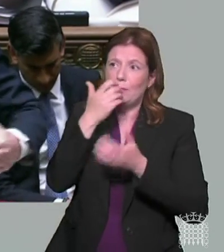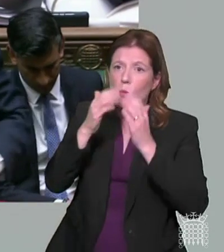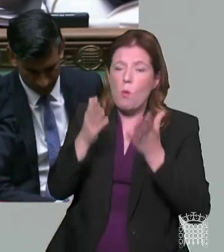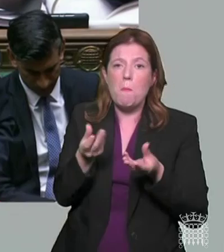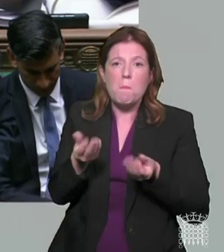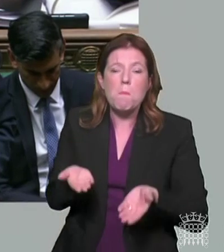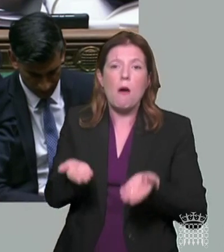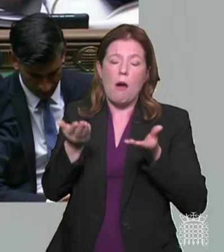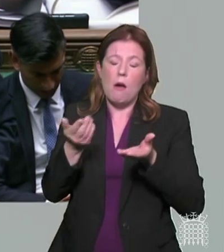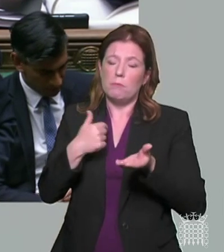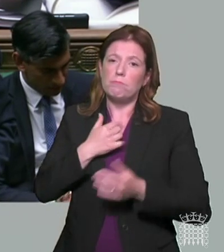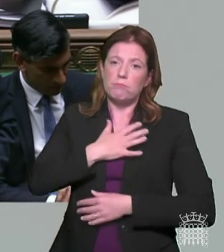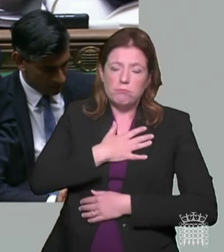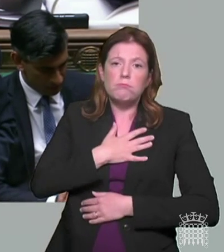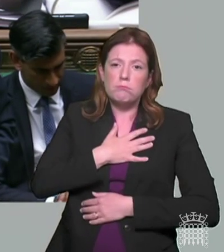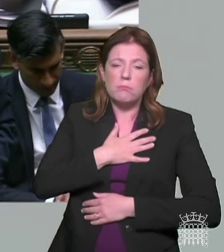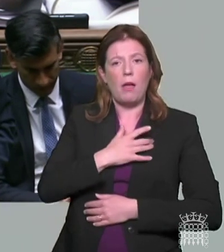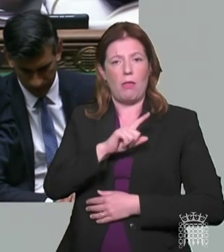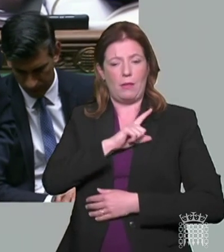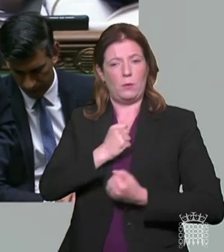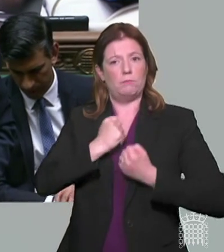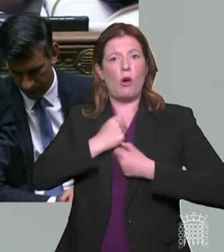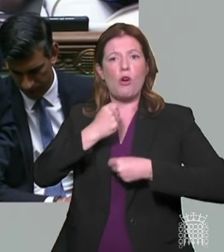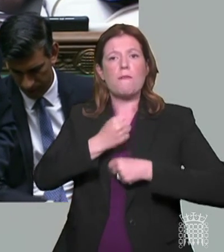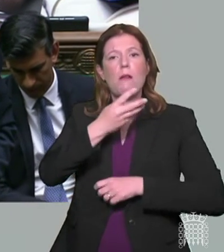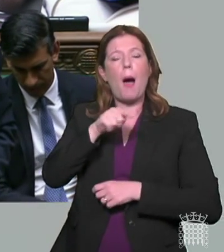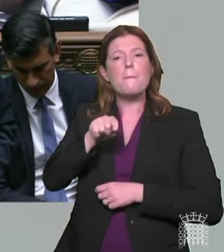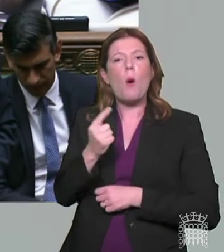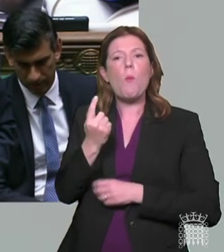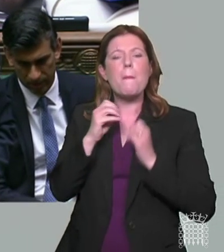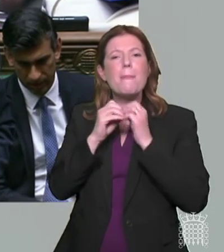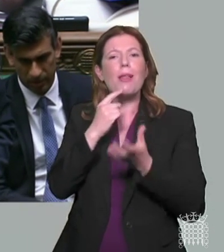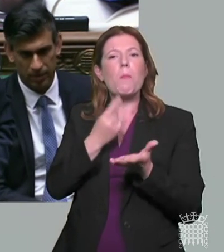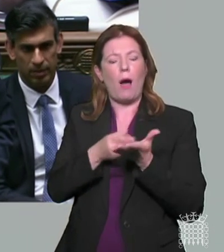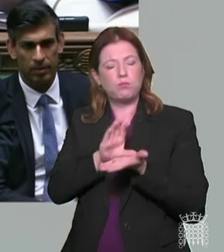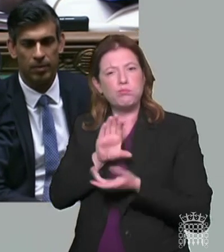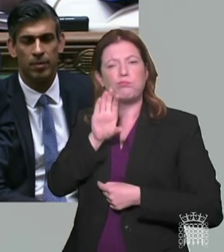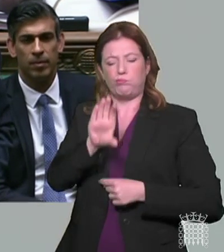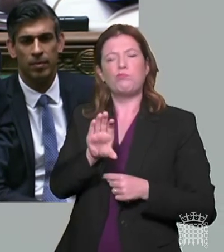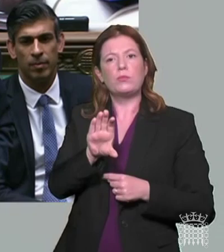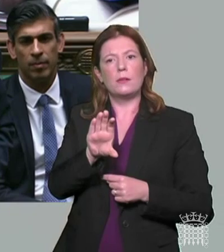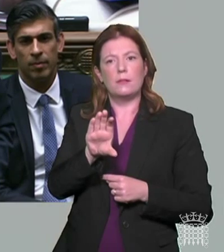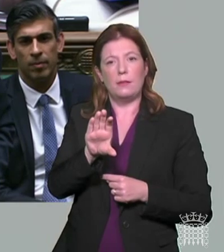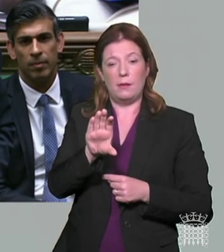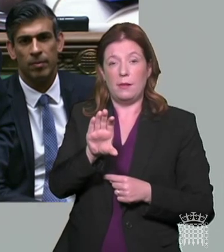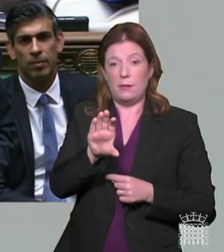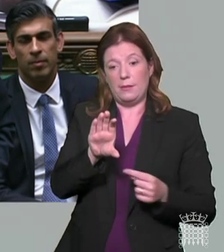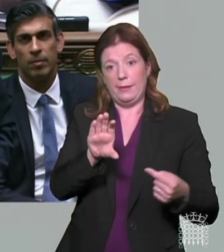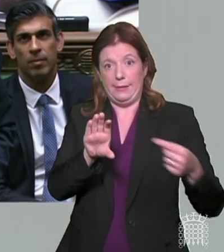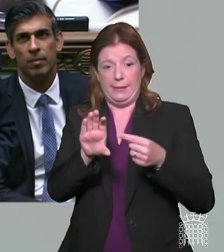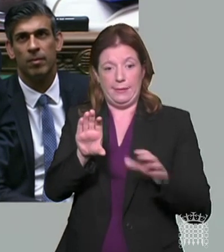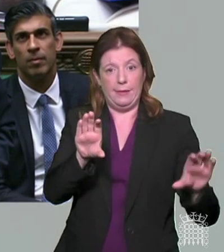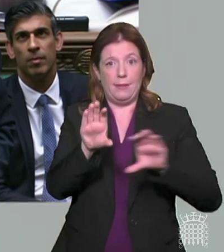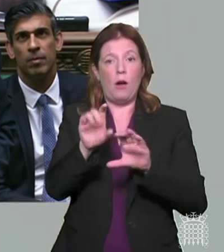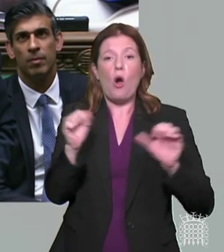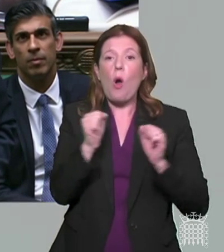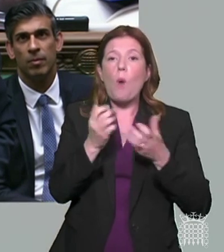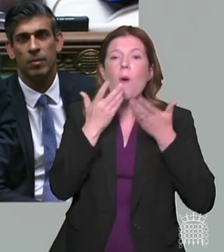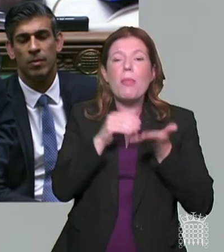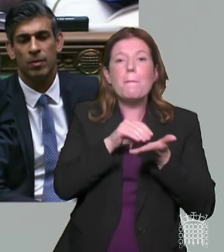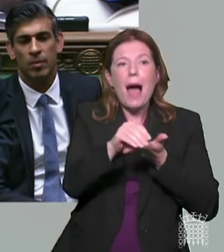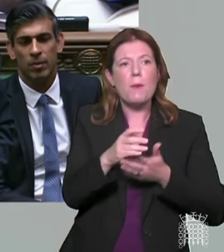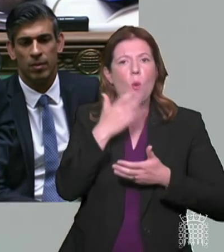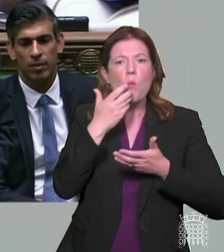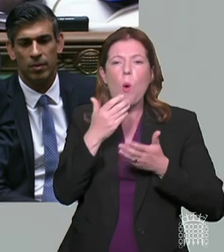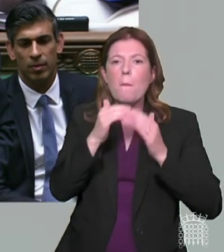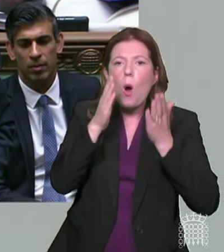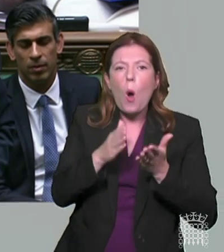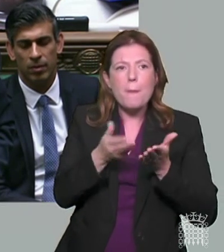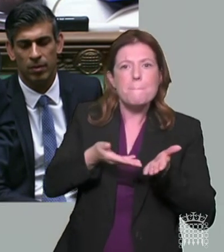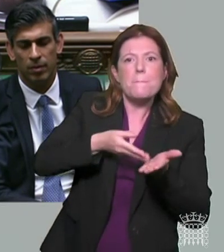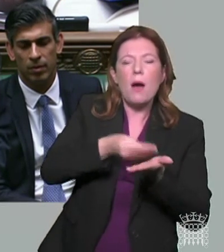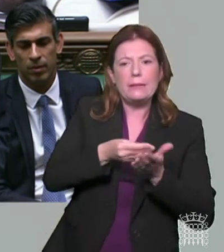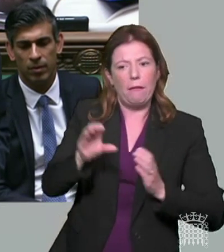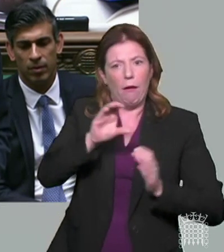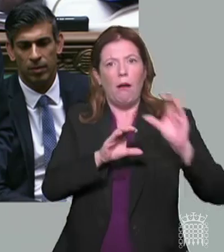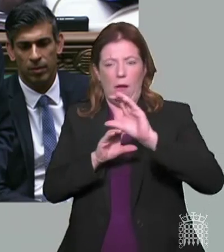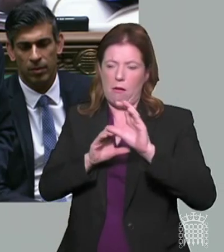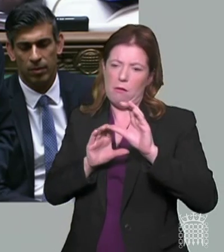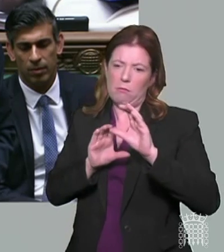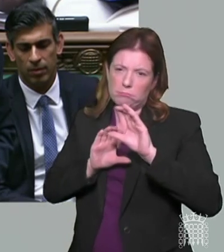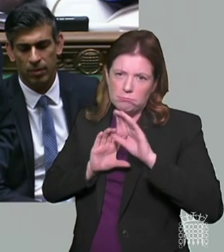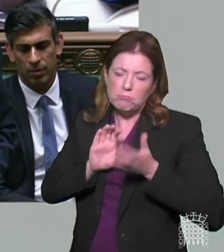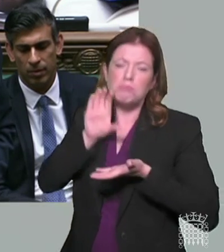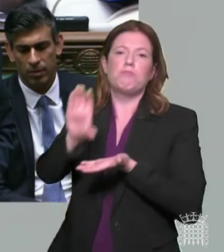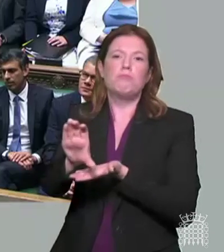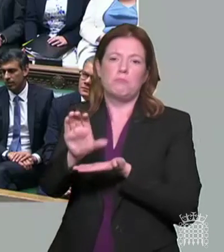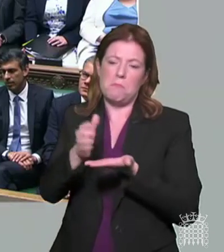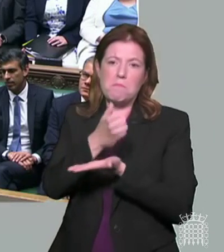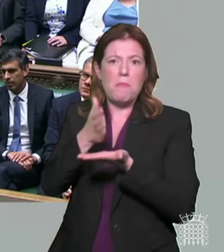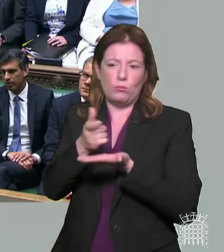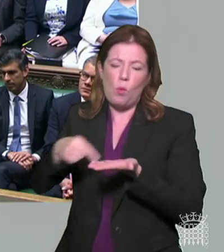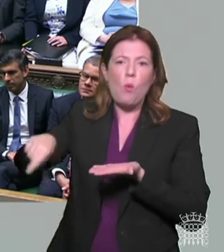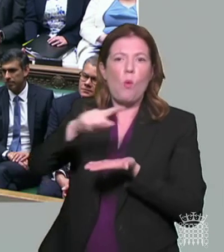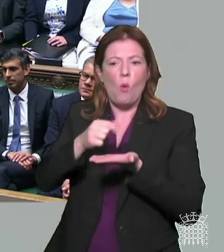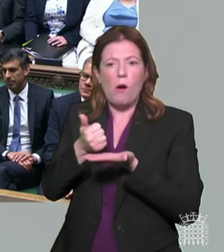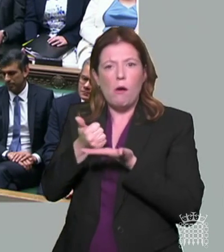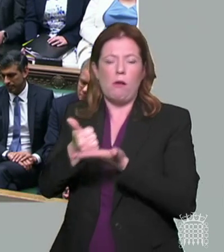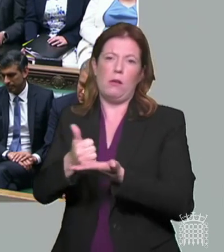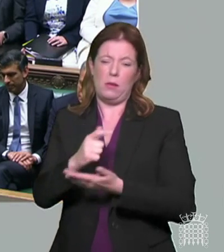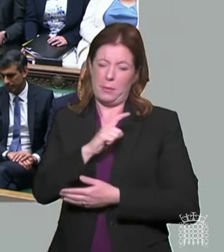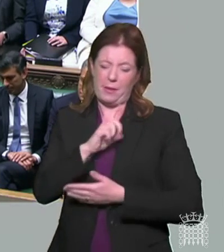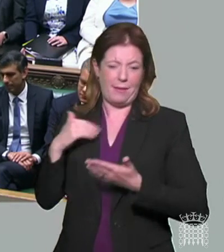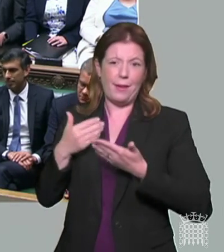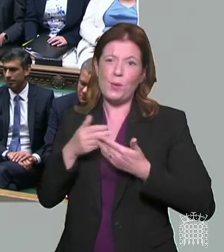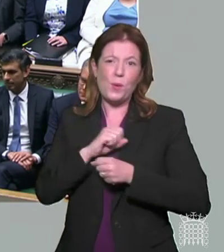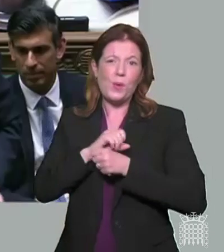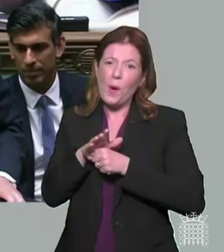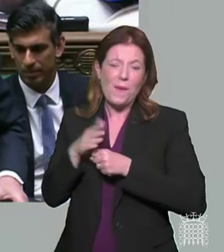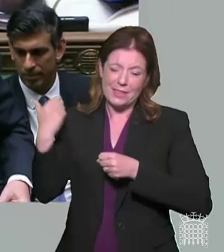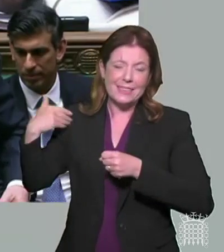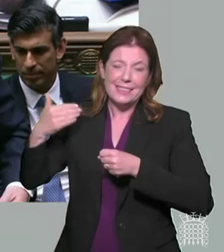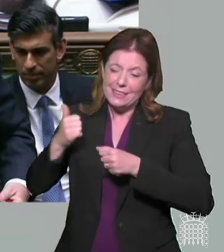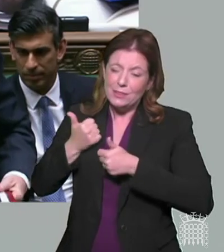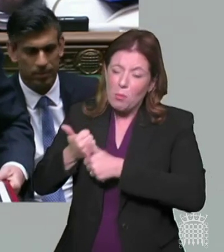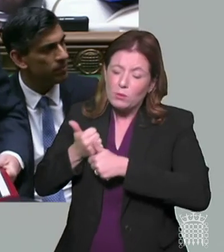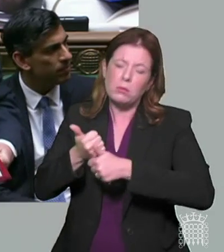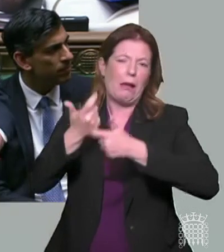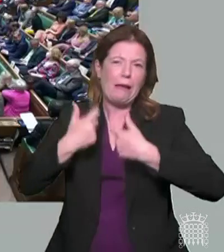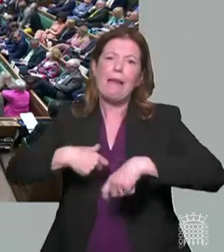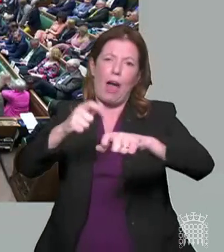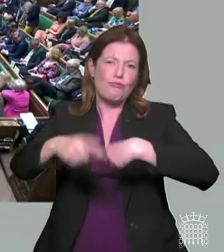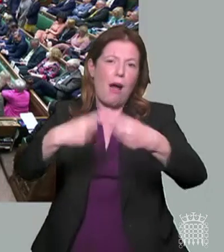That is why the Government have stepped up with an extra £9.1 billion in addition to what we are doing with the cold weather payments and the warm home allowance, and we will continue to support people throughout the aftershocks of covid, just as we did throughout the pandemic.